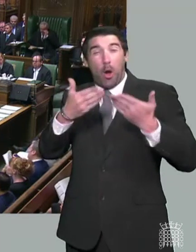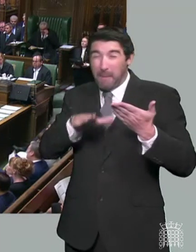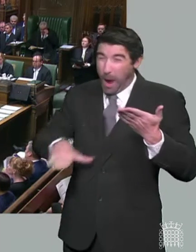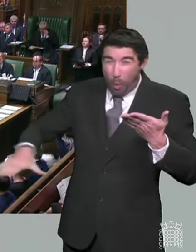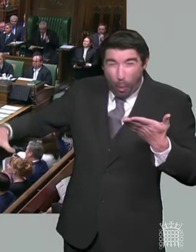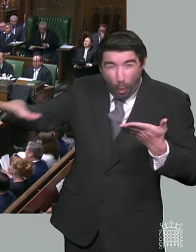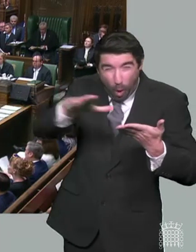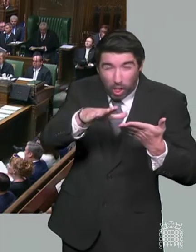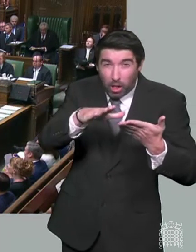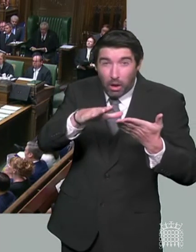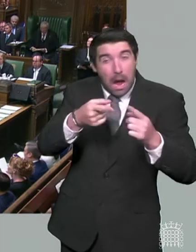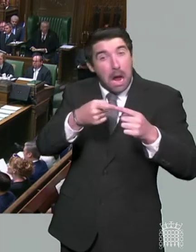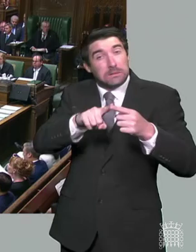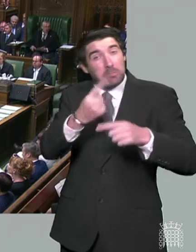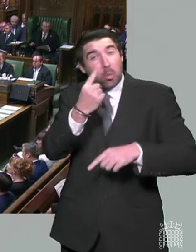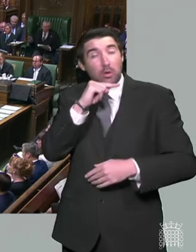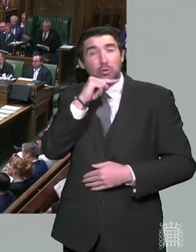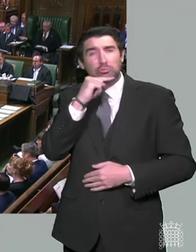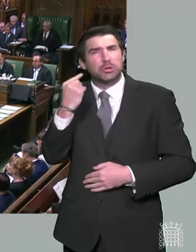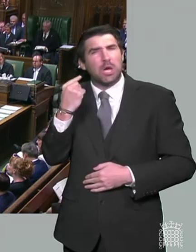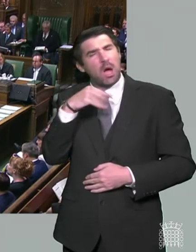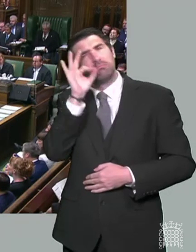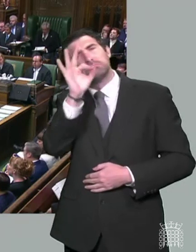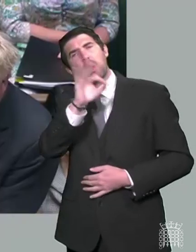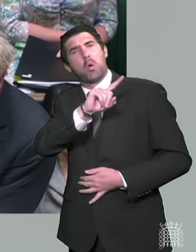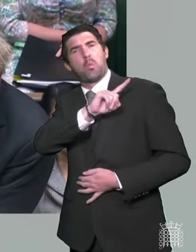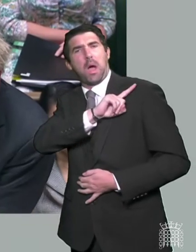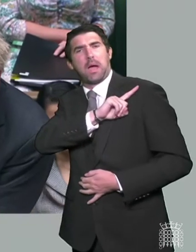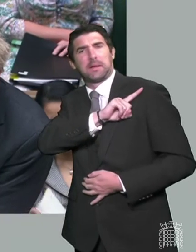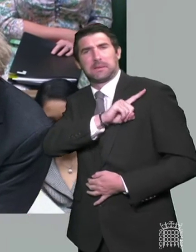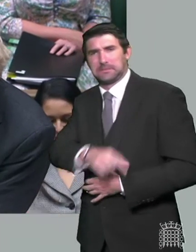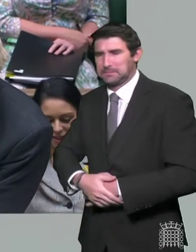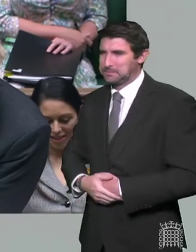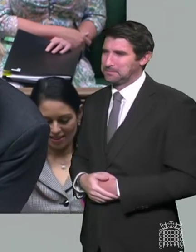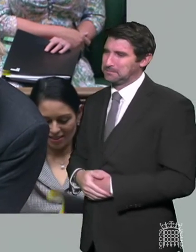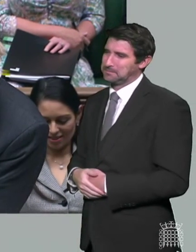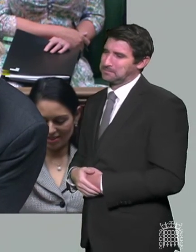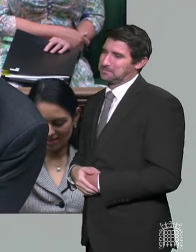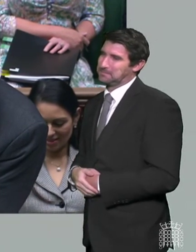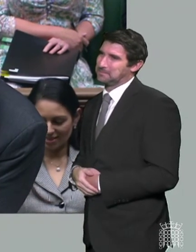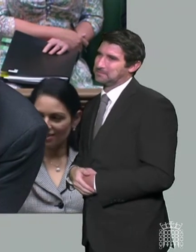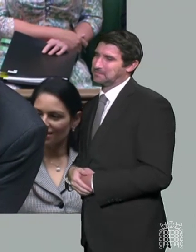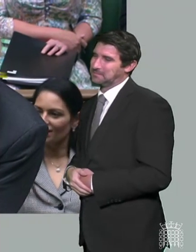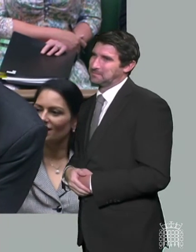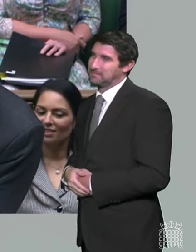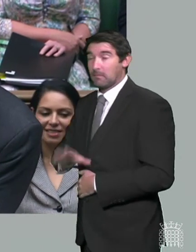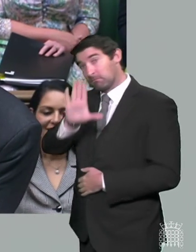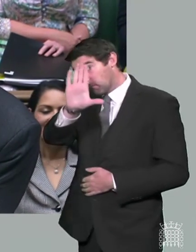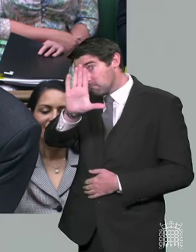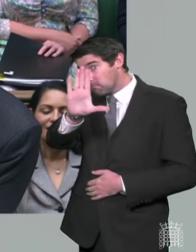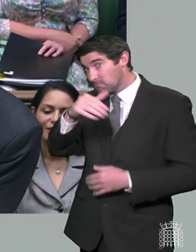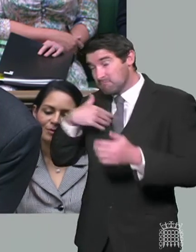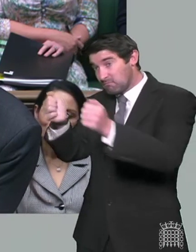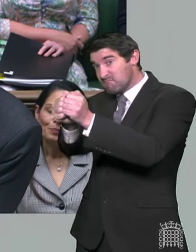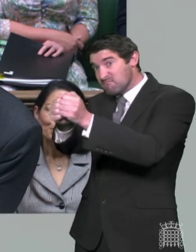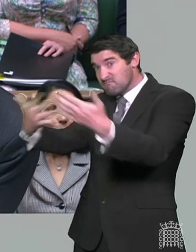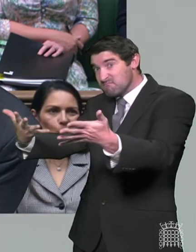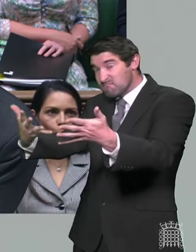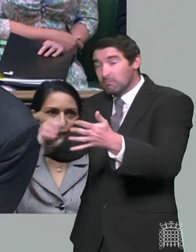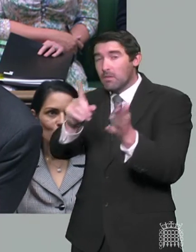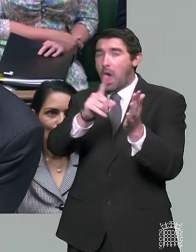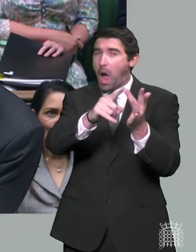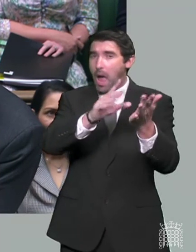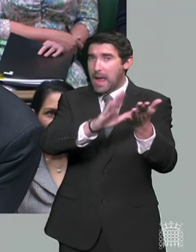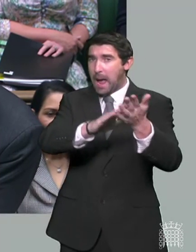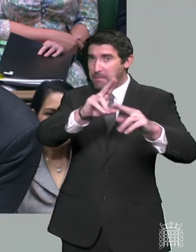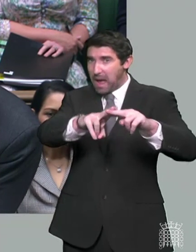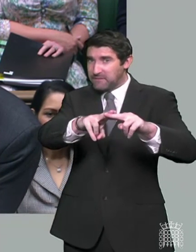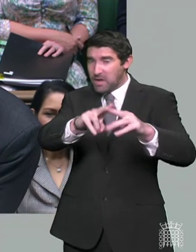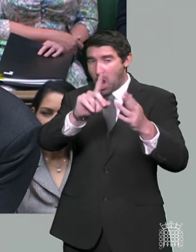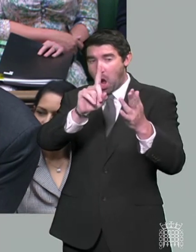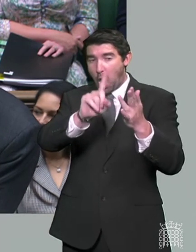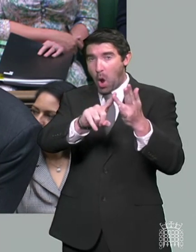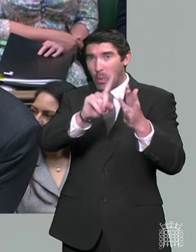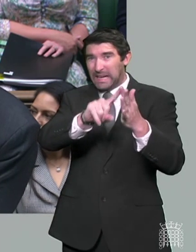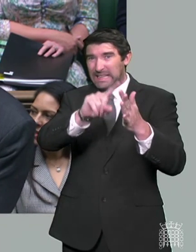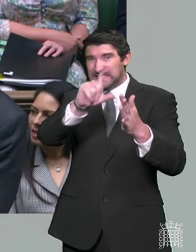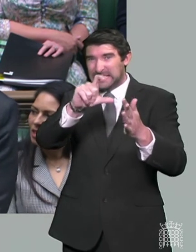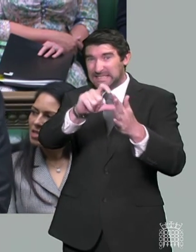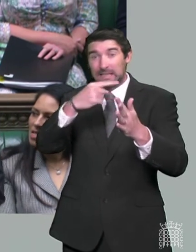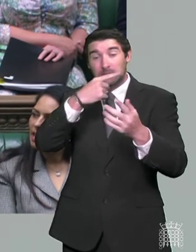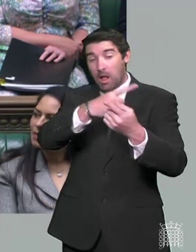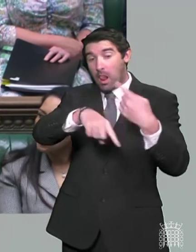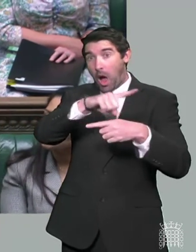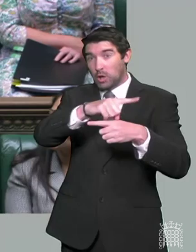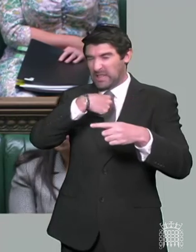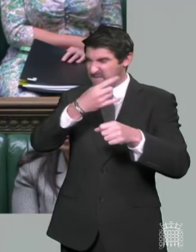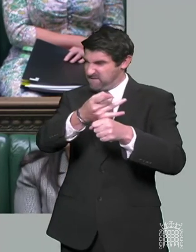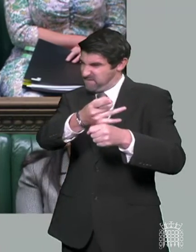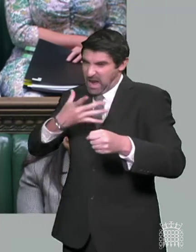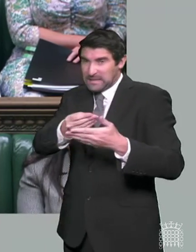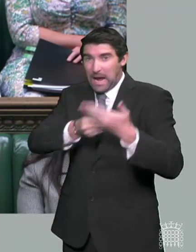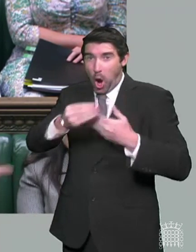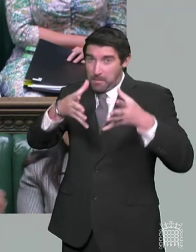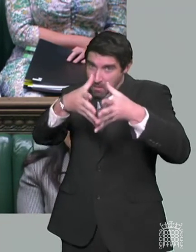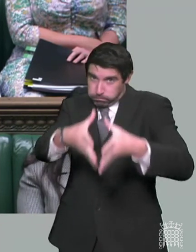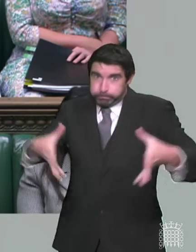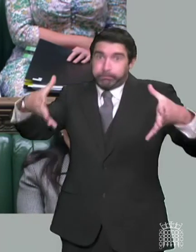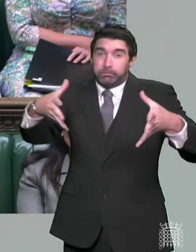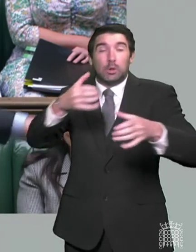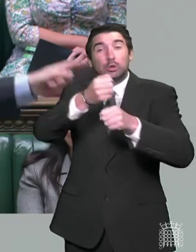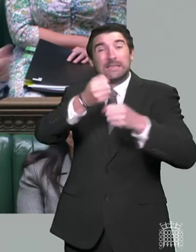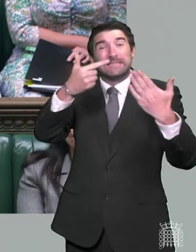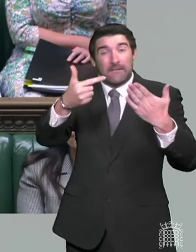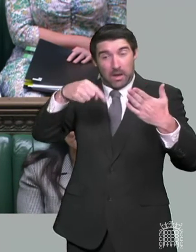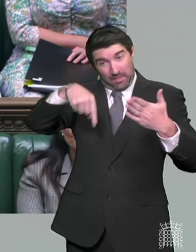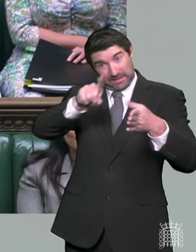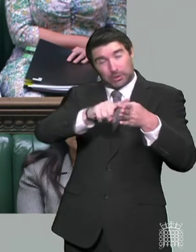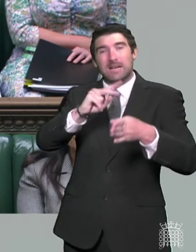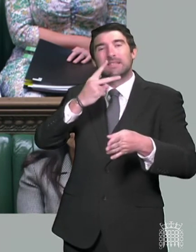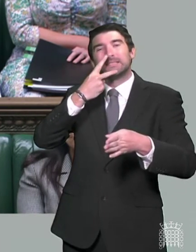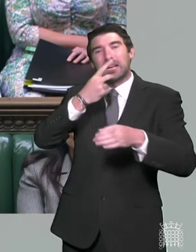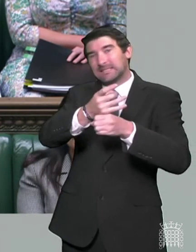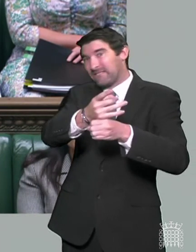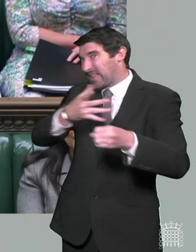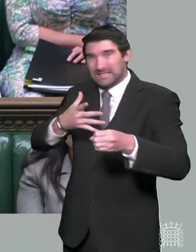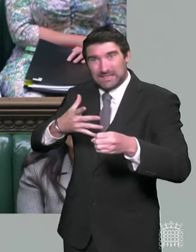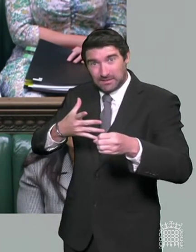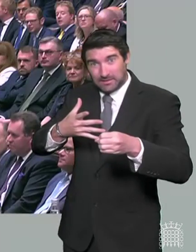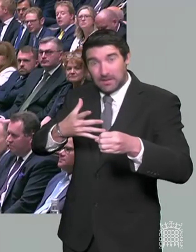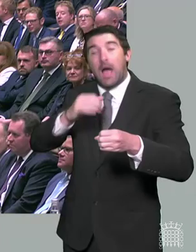I will tell the right honourable and learned Gentleman: actually, according to the International Monetary Fund and the OECD, in addition to the fastest growth in the G7 last year, we are going to have the second fastest this year, and we will return to the top of the table.